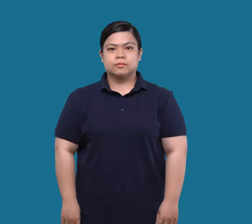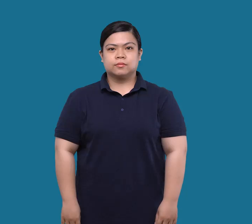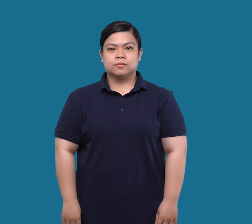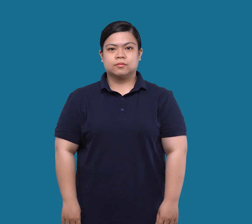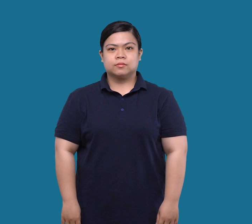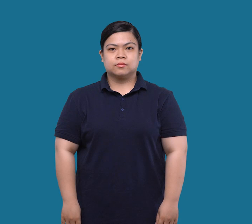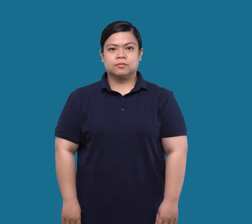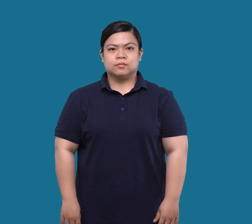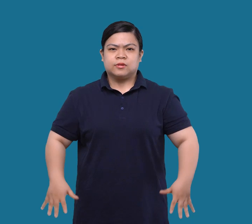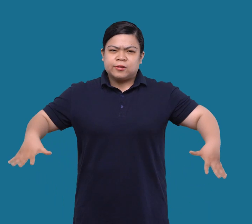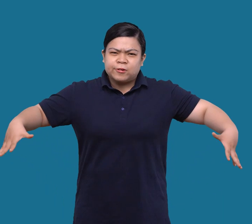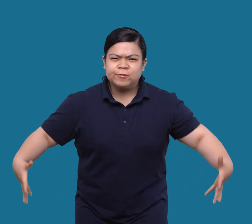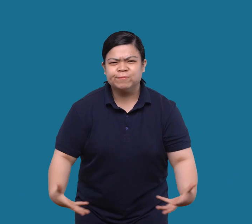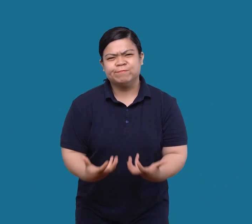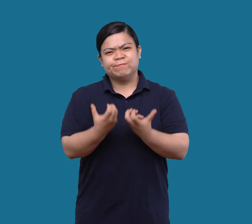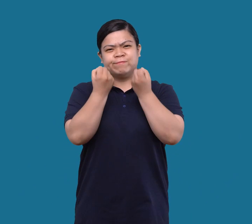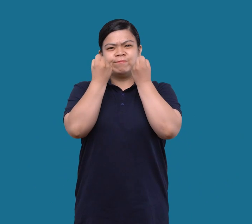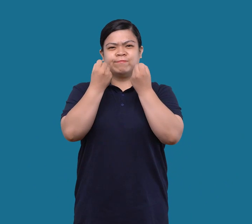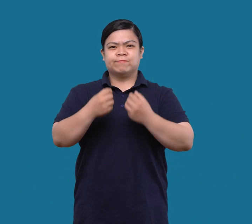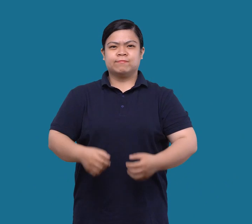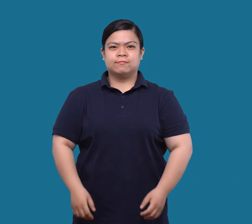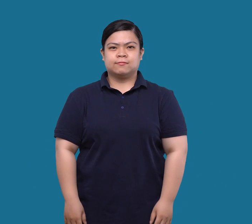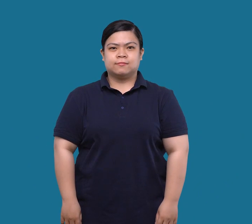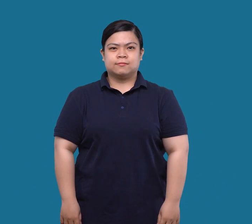cứu sống